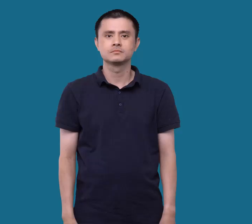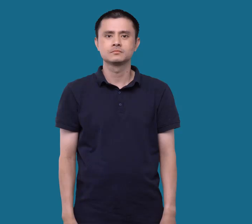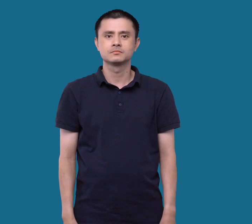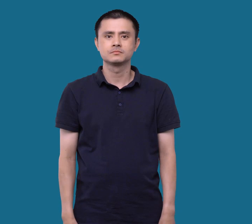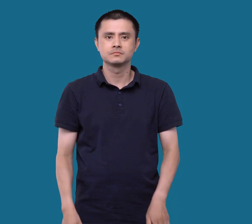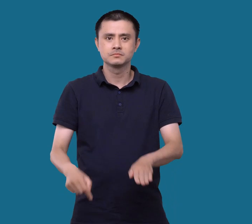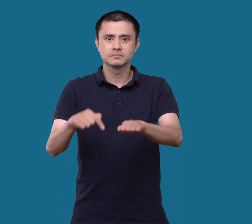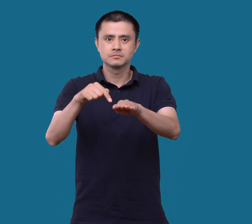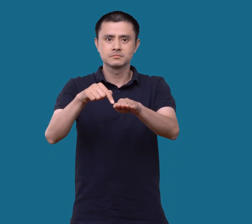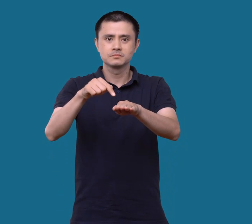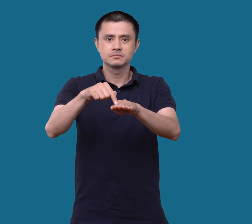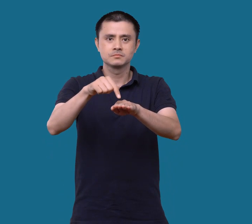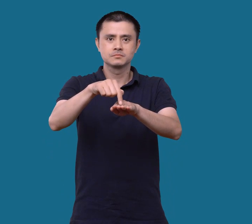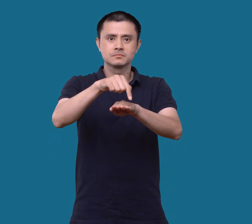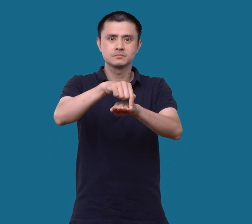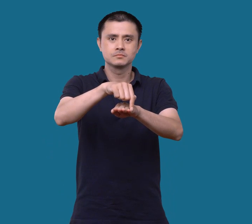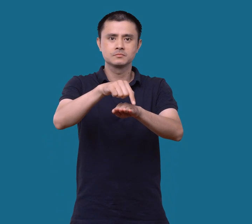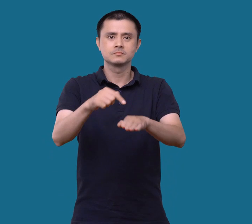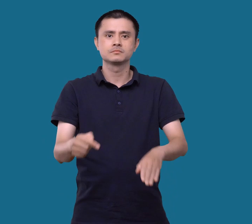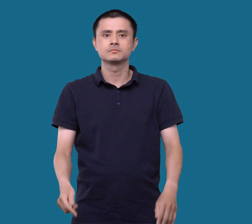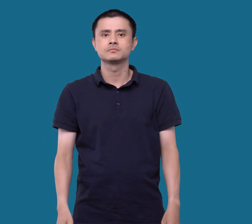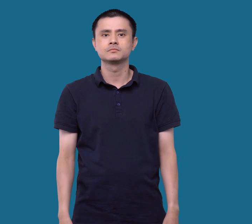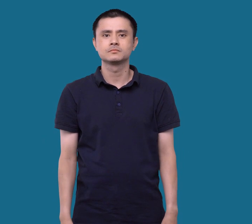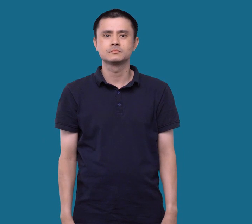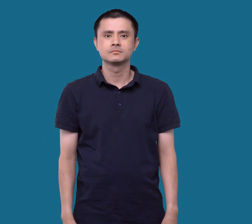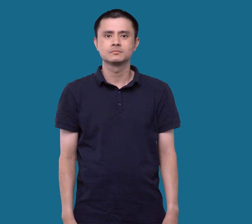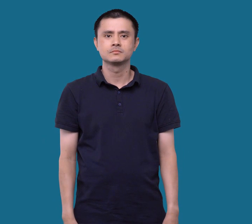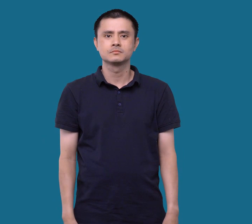ngón chân